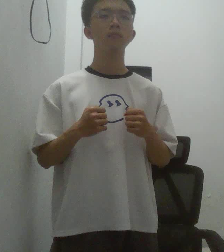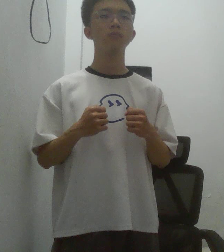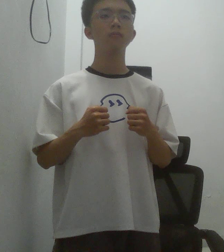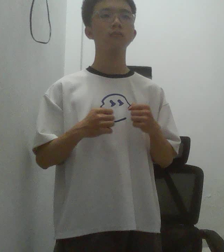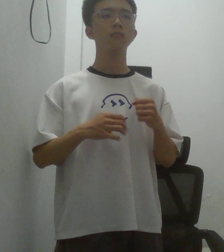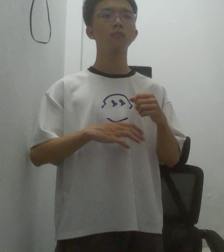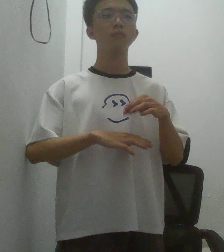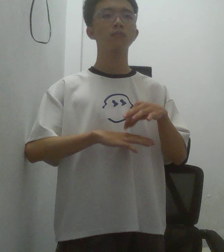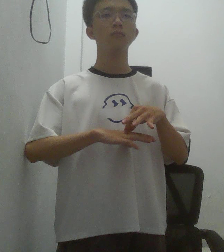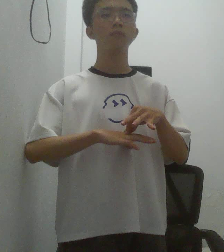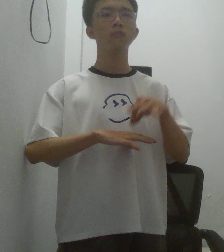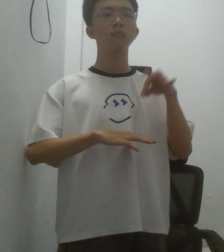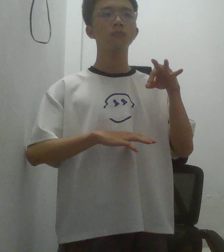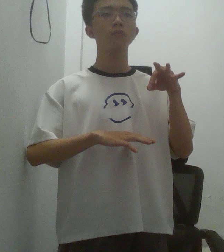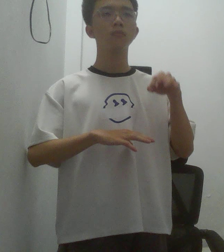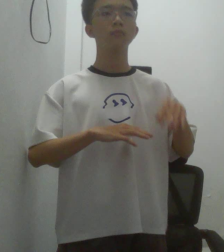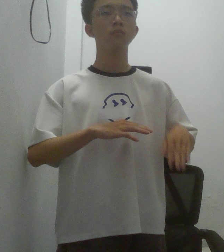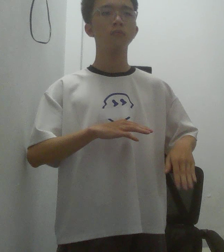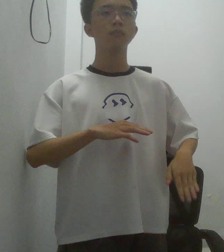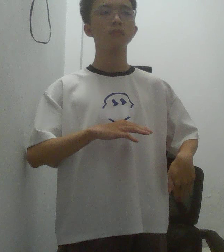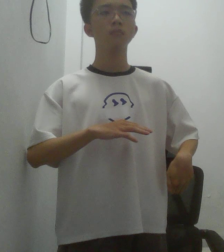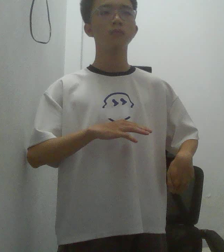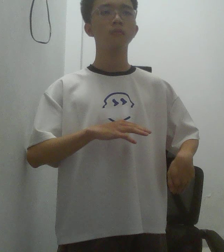tuan sau